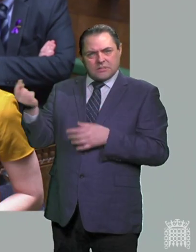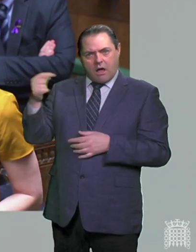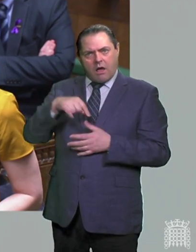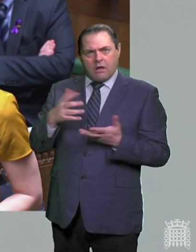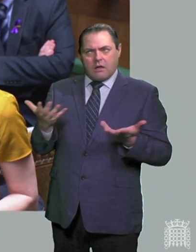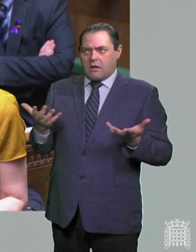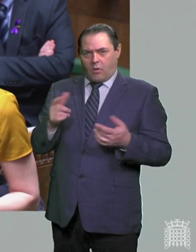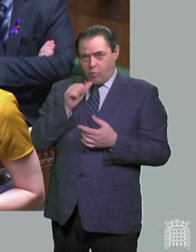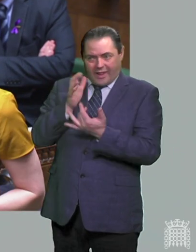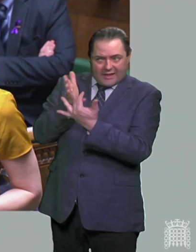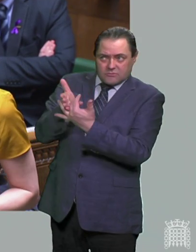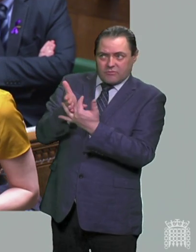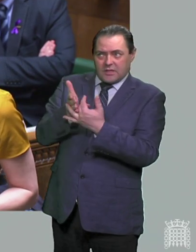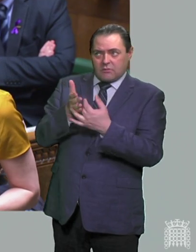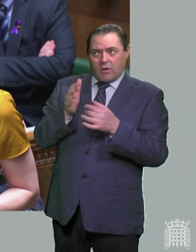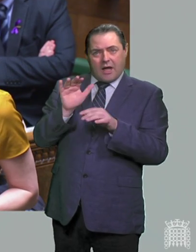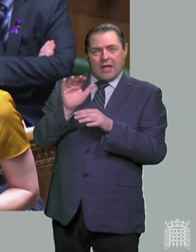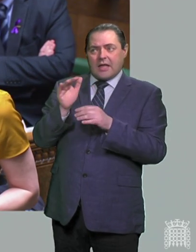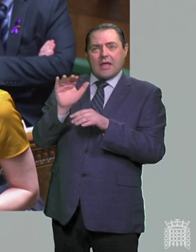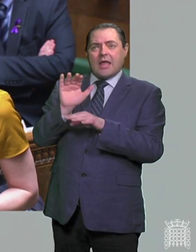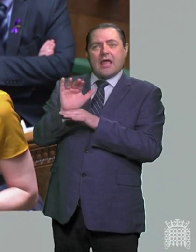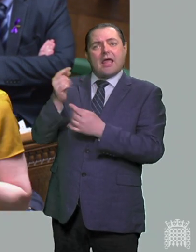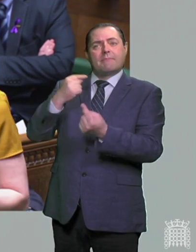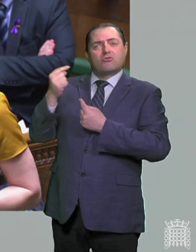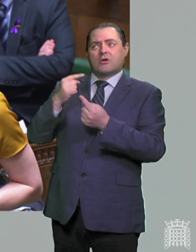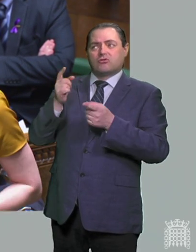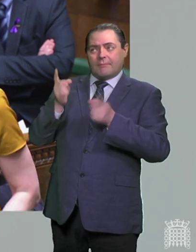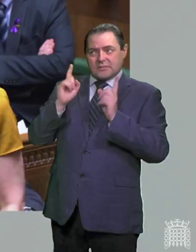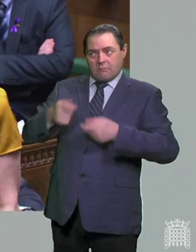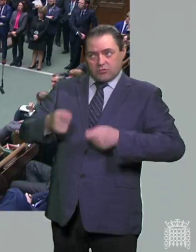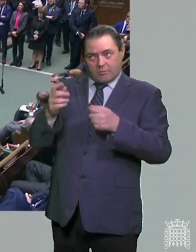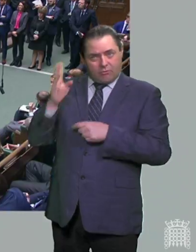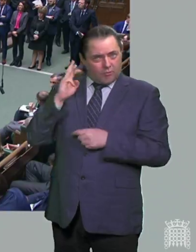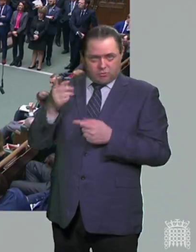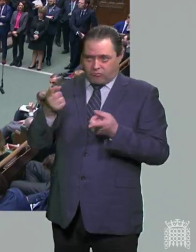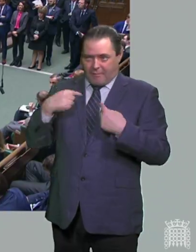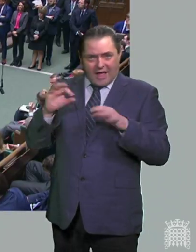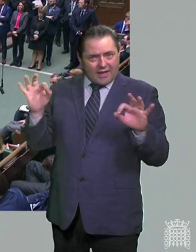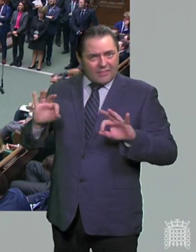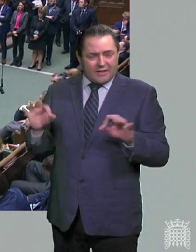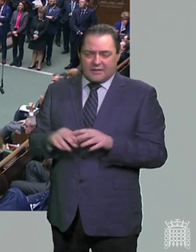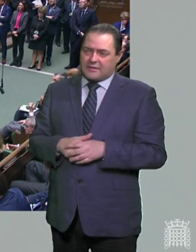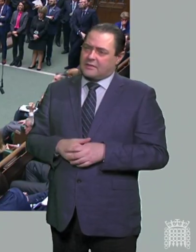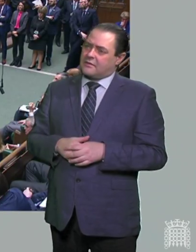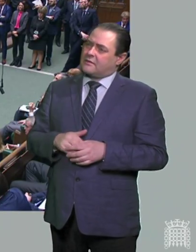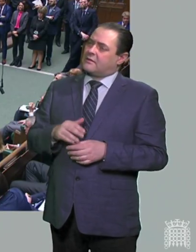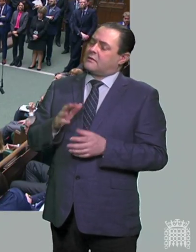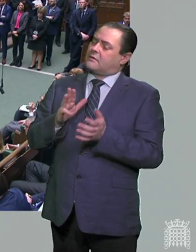Will he personally intervene, as the Minister for Immigration, the right honourable Member for Newark is yet to reply, despite my raising this matter three weeks ago?